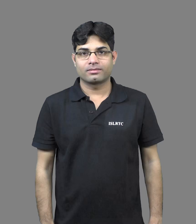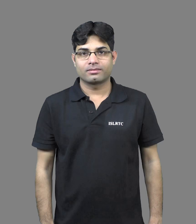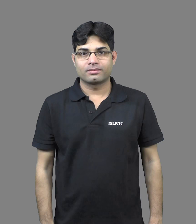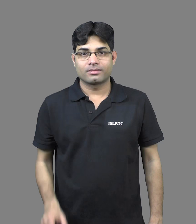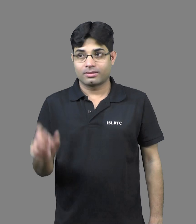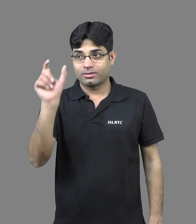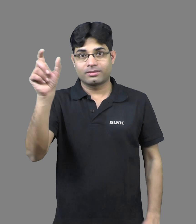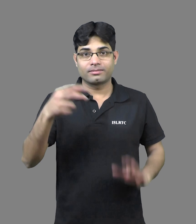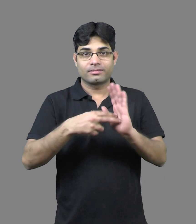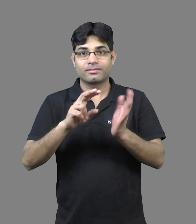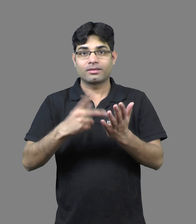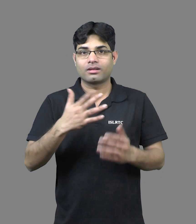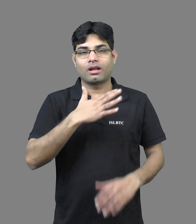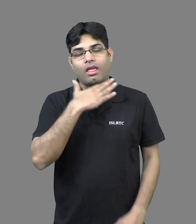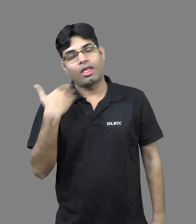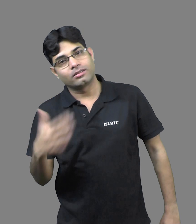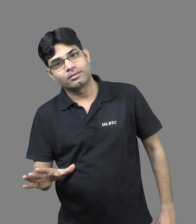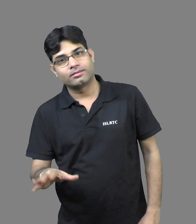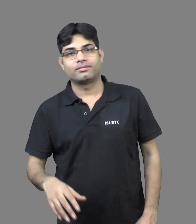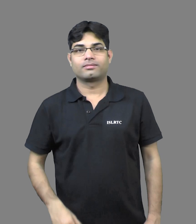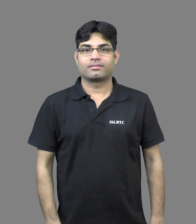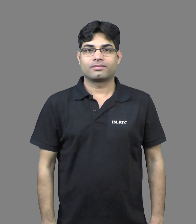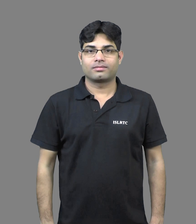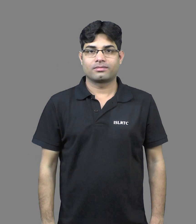Demise Expiry Passing Away